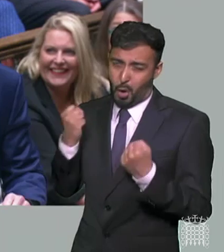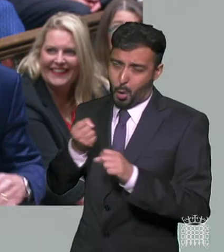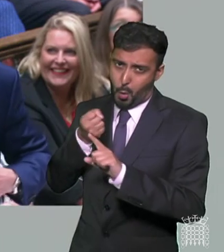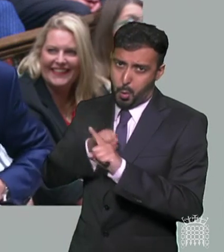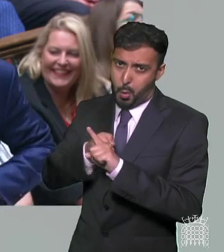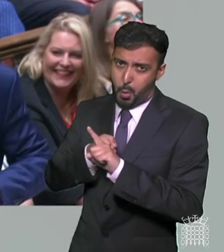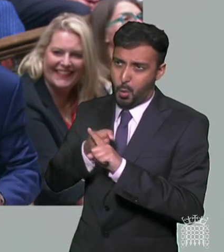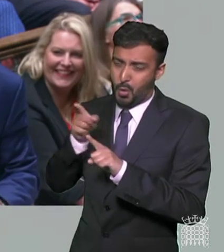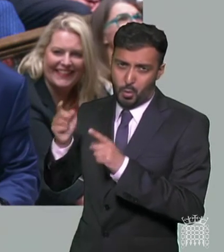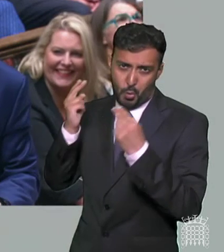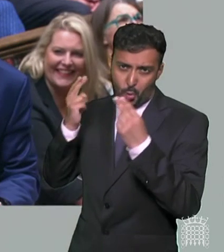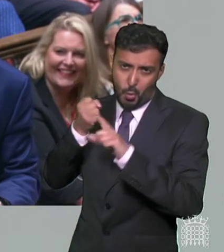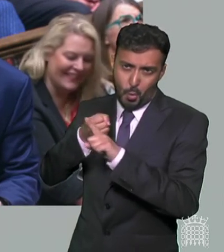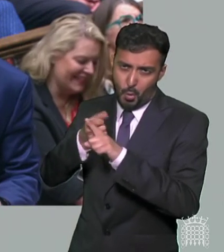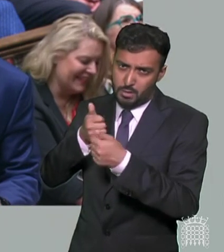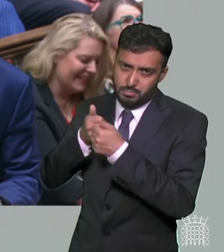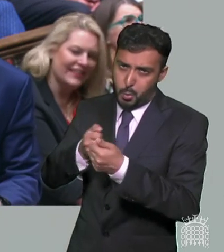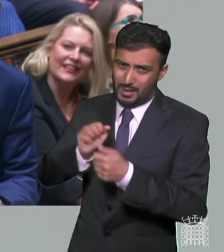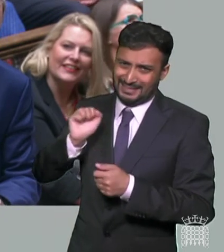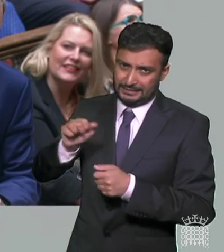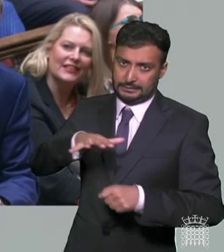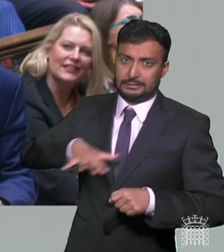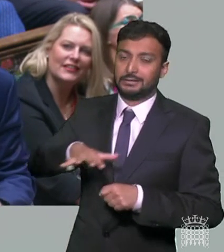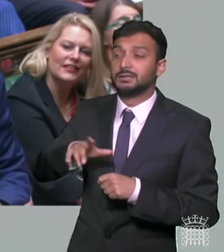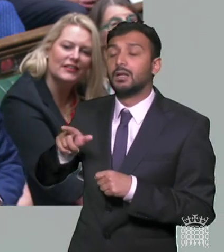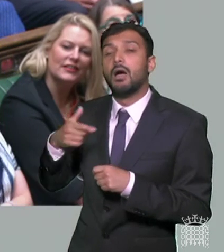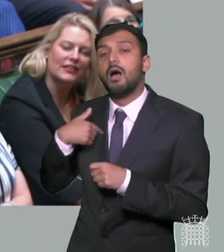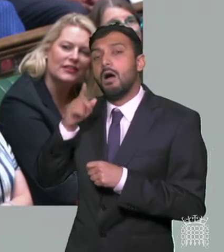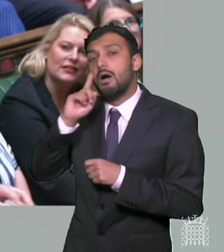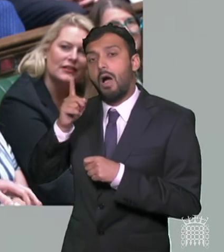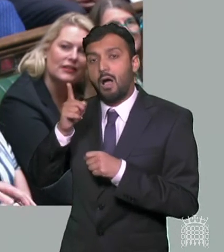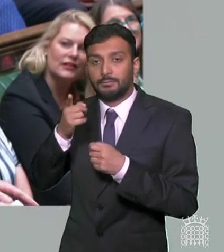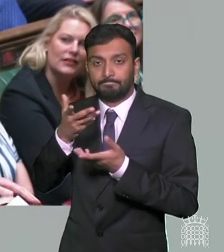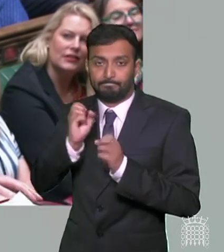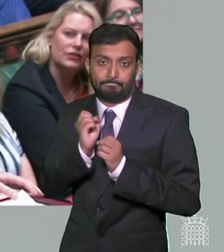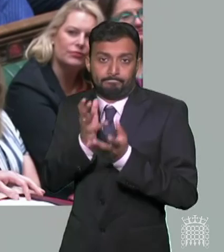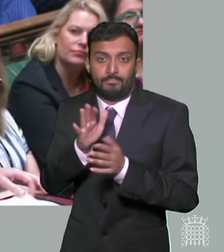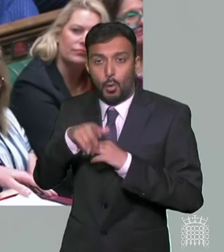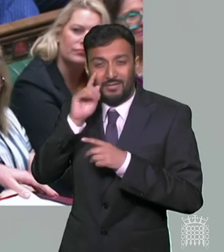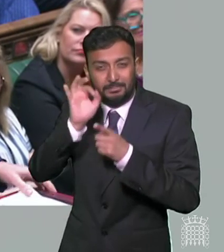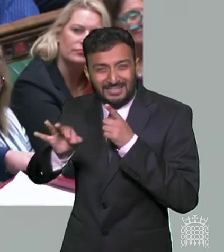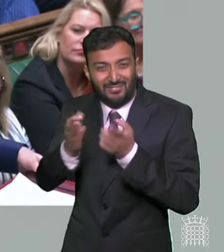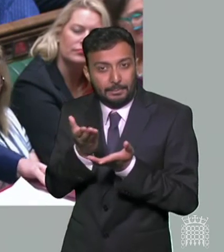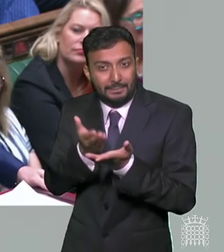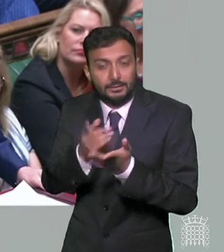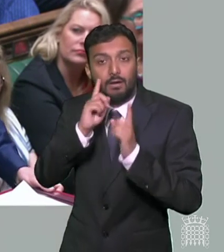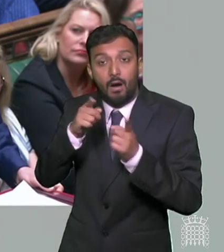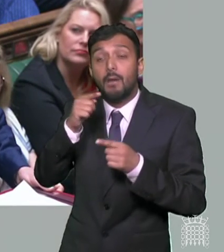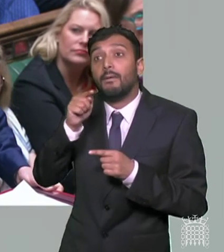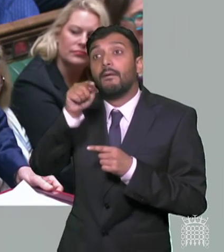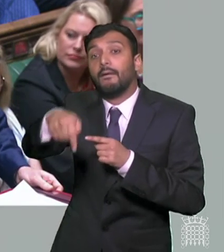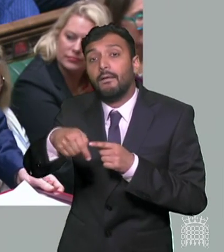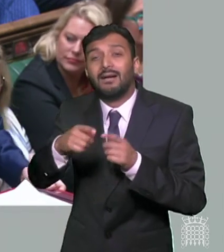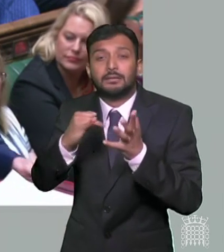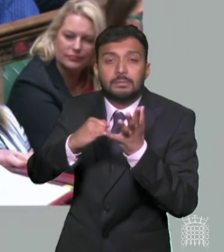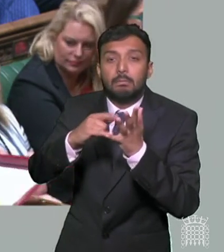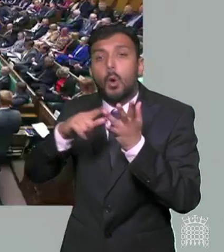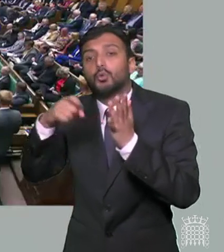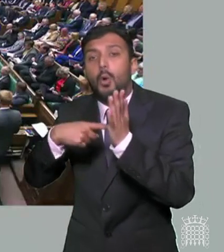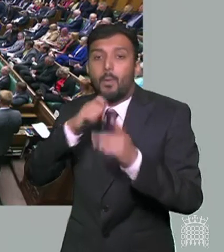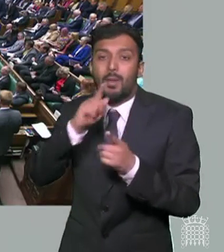He will know that I cannot discuss the details of any specific bids, but the next round of funding allocations will be announced in the autumn, so he will not have to wait too much longer.